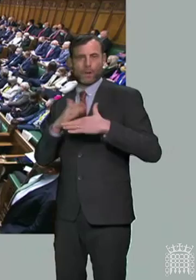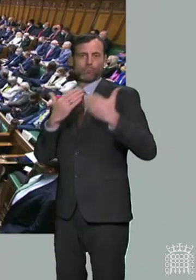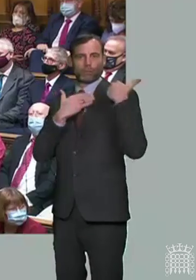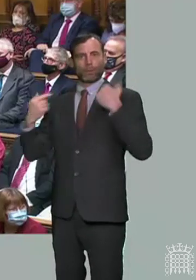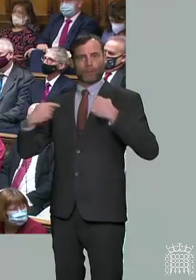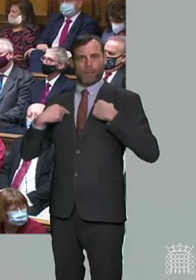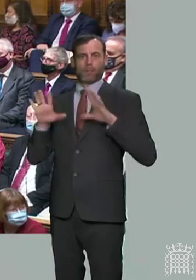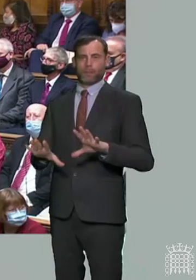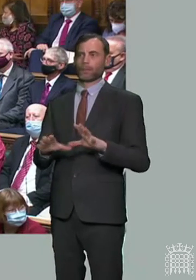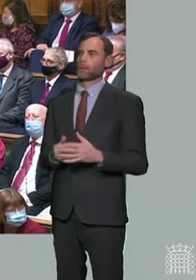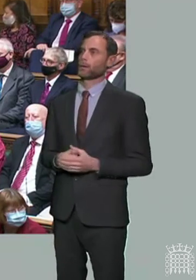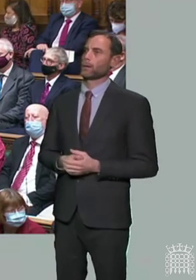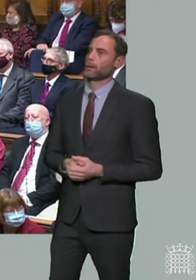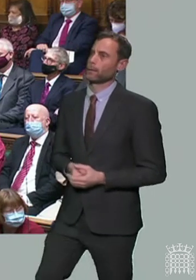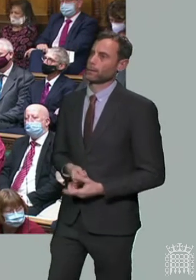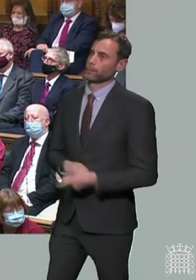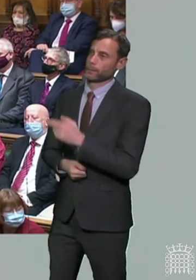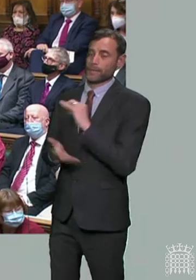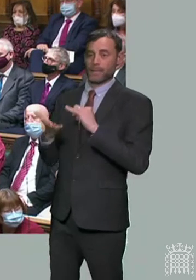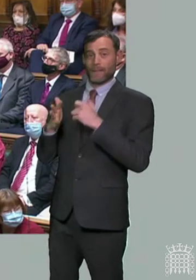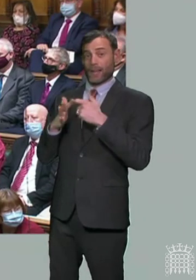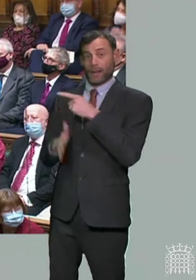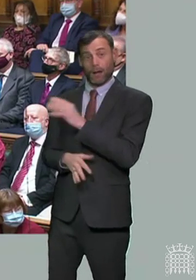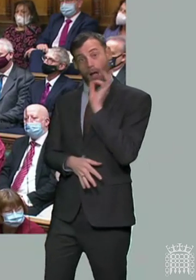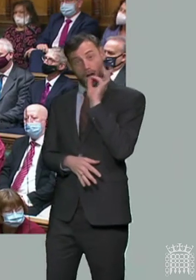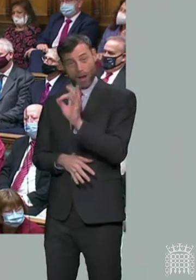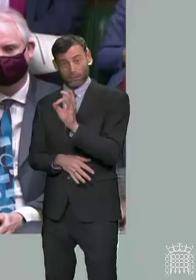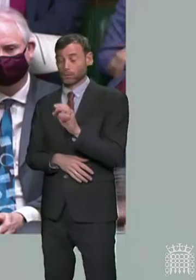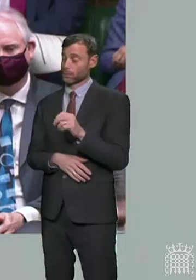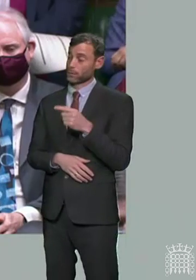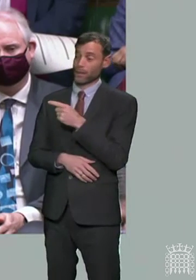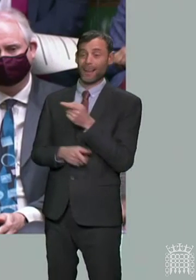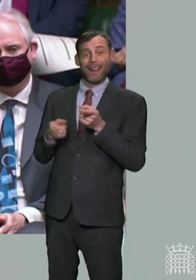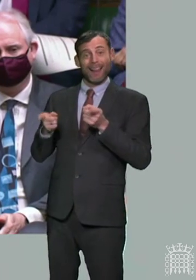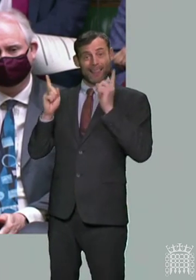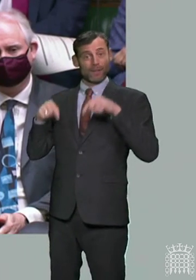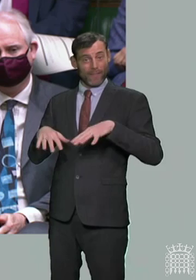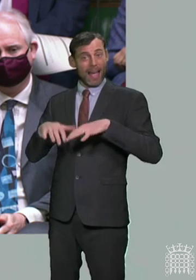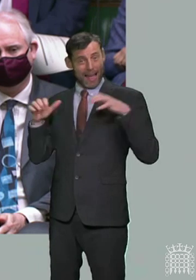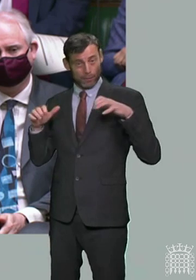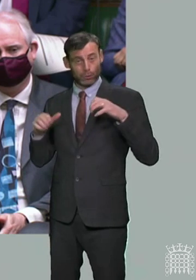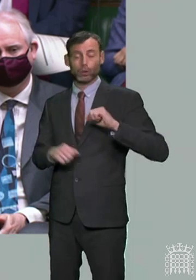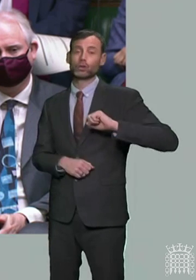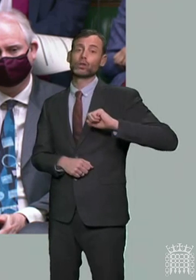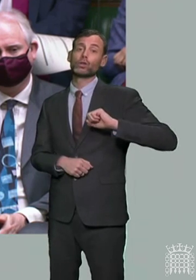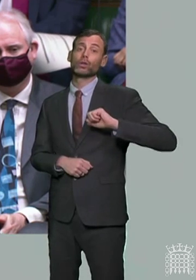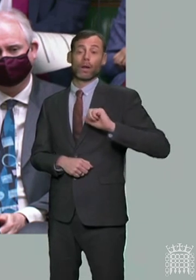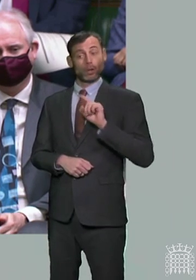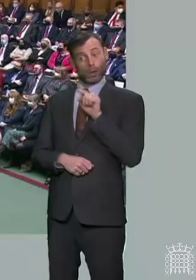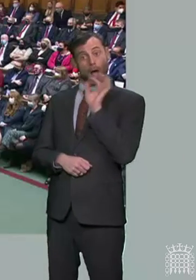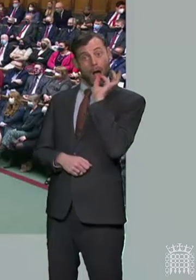Does the Prime Minister agree with the Leader of the House that the leader of the Scottish Conservatives is “a lightweight”?